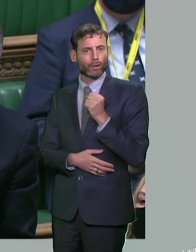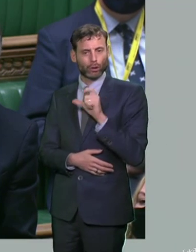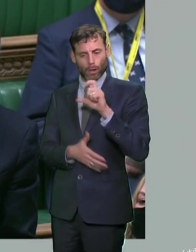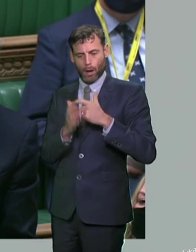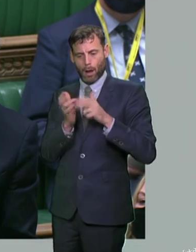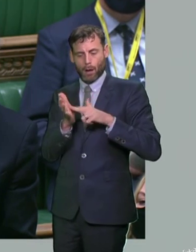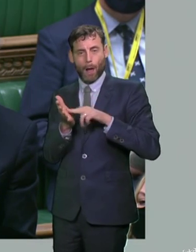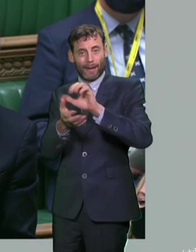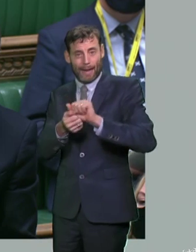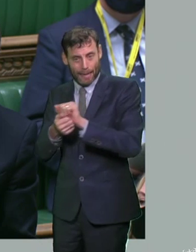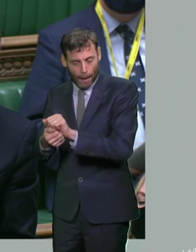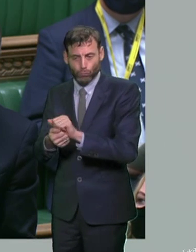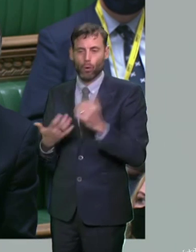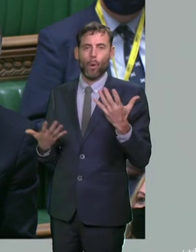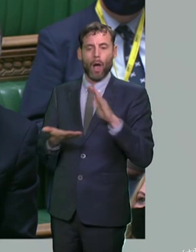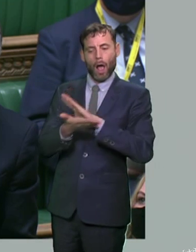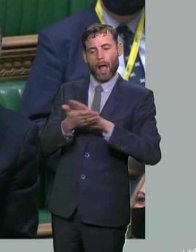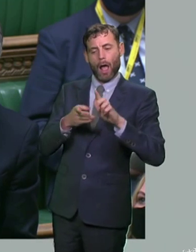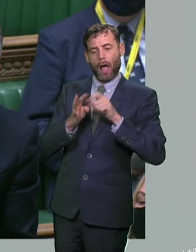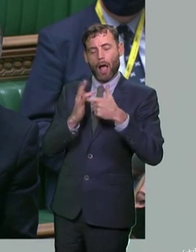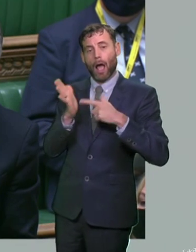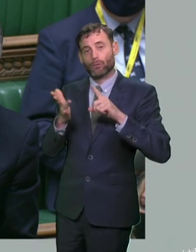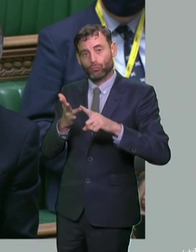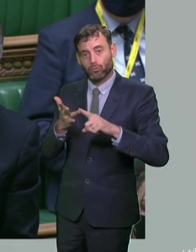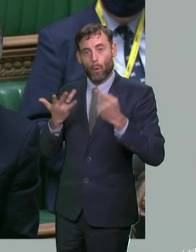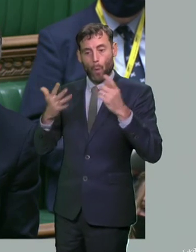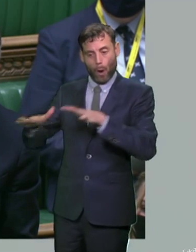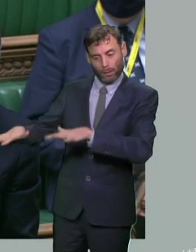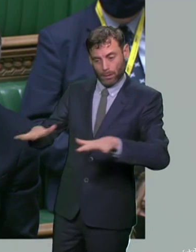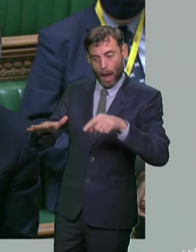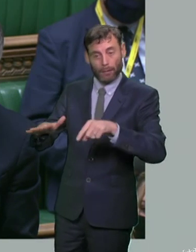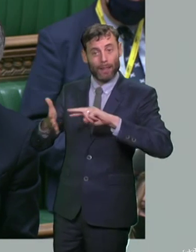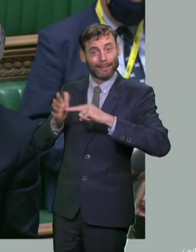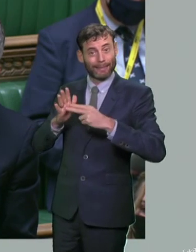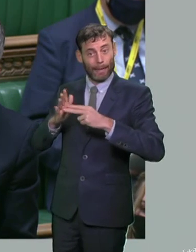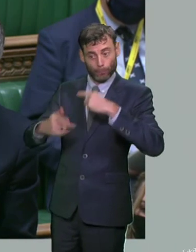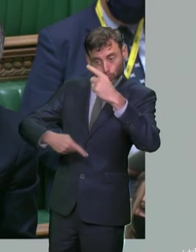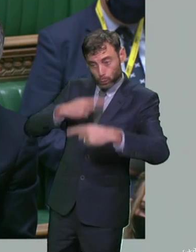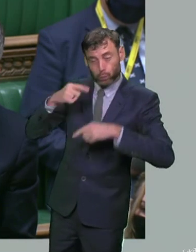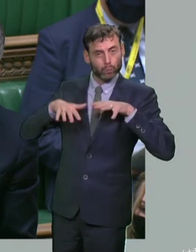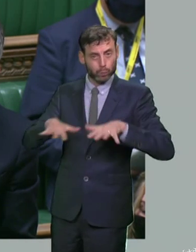Now the Government are at risk of failing tidal stream generation, a technology in which Scotland is a world leader.